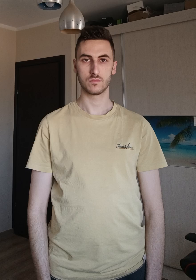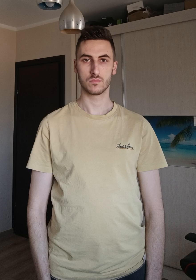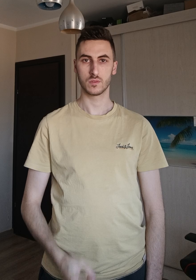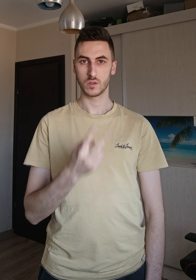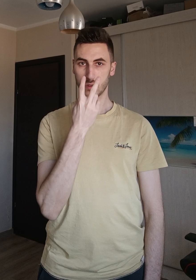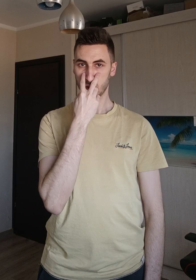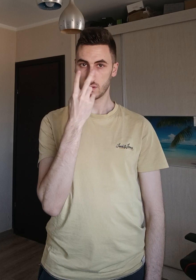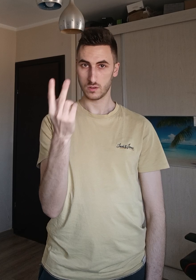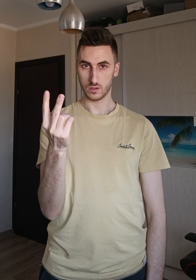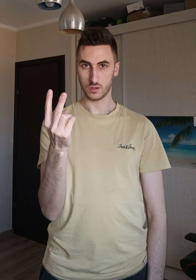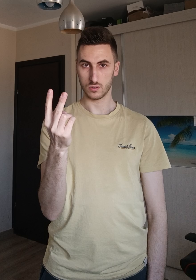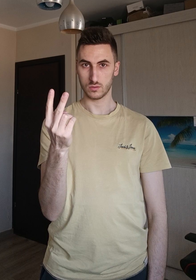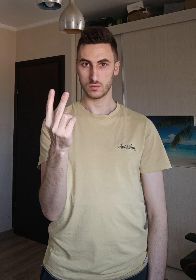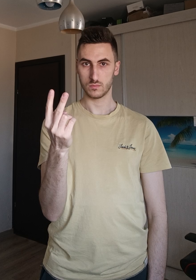לראות